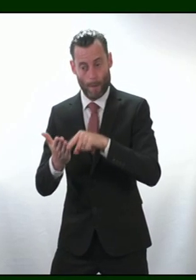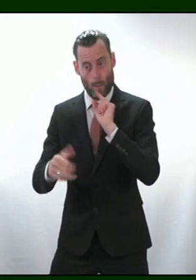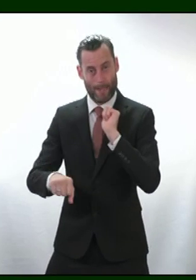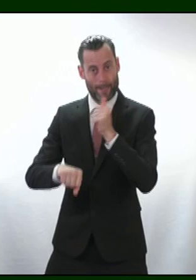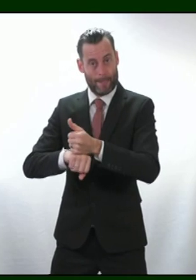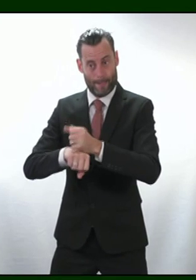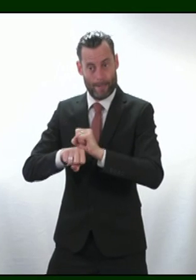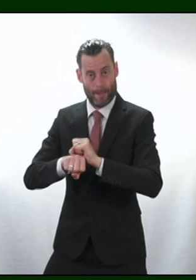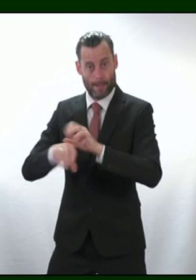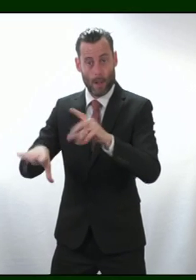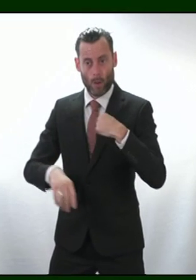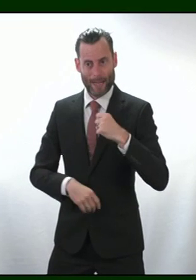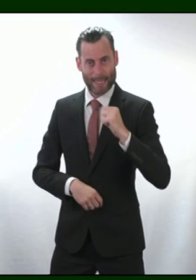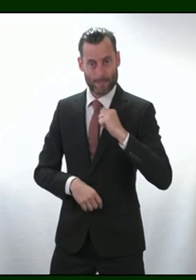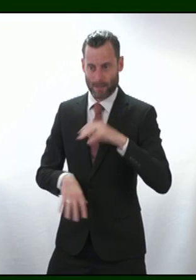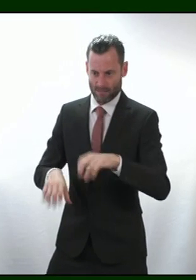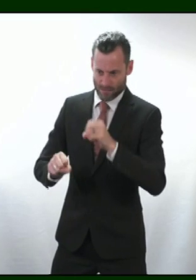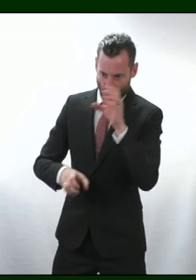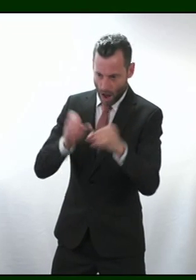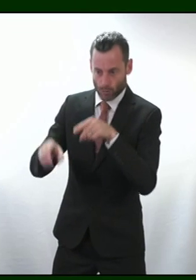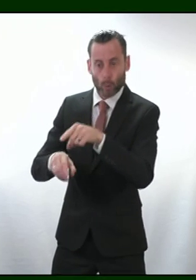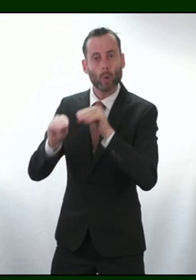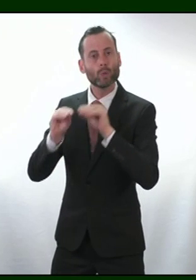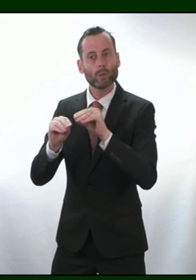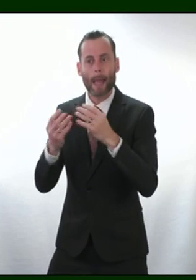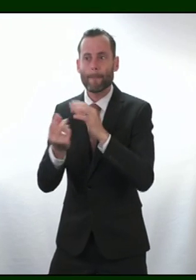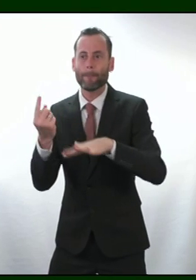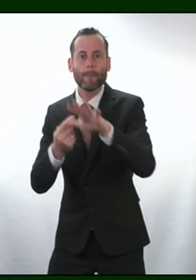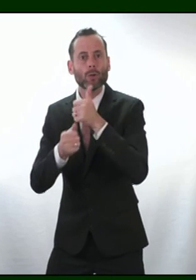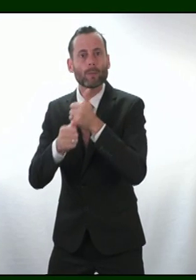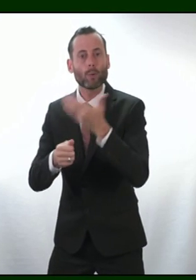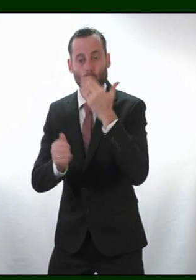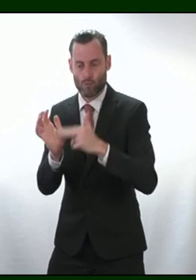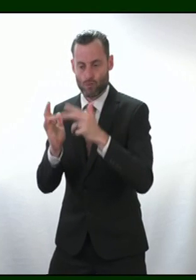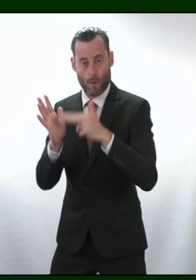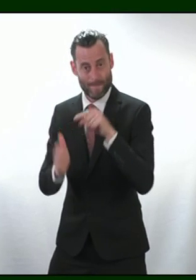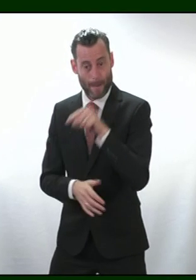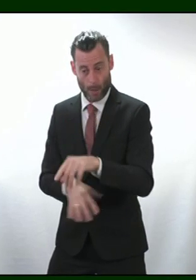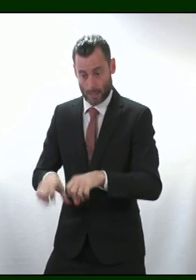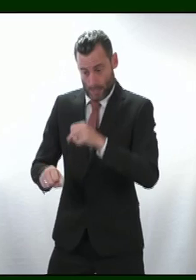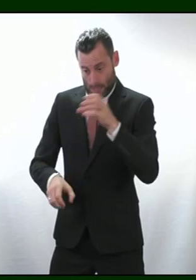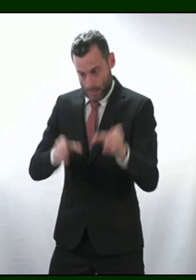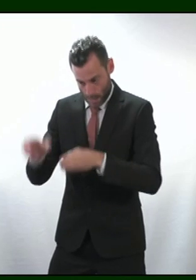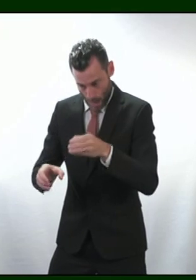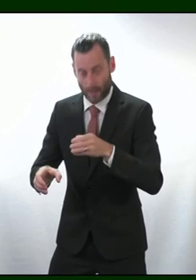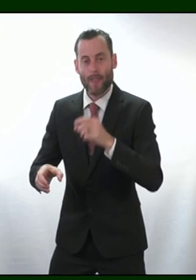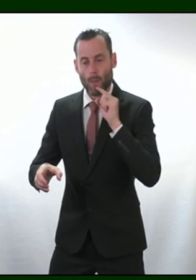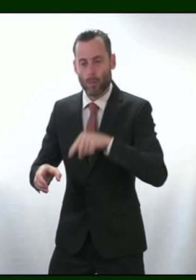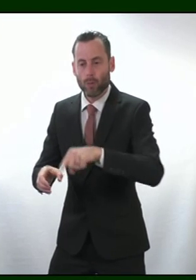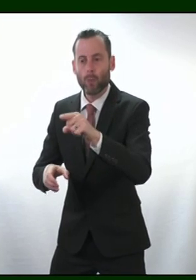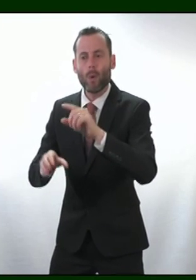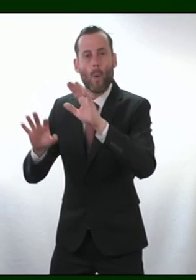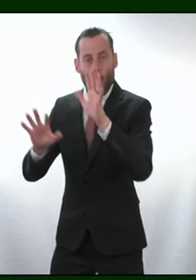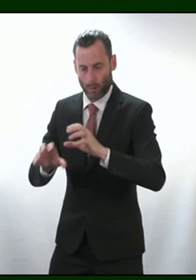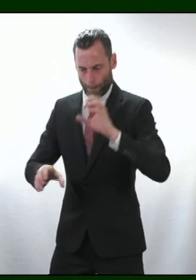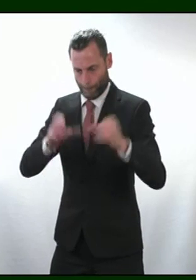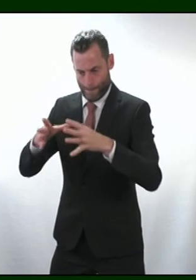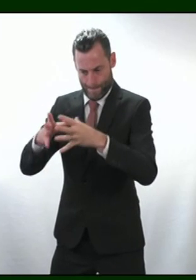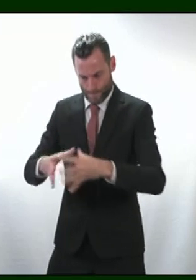We expect the first group of tutors to be supporting schools from November, with provision ramping up through the remainder of the autumn and spring term.